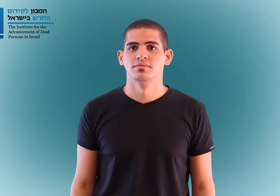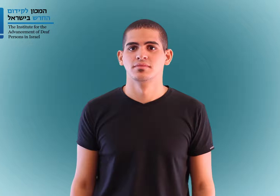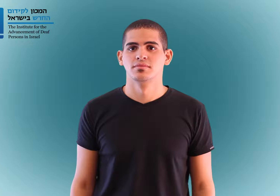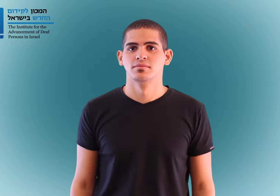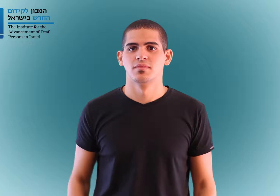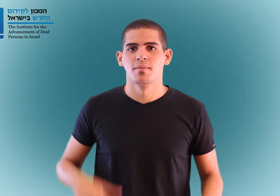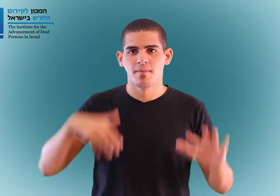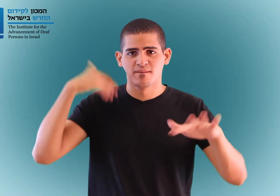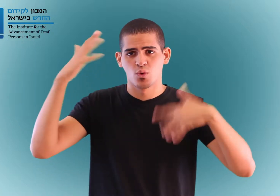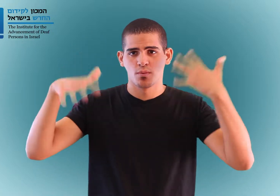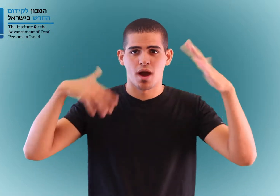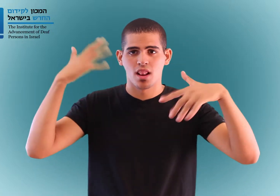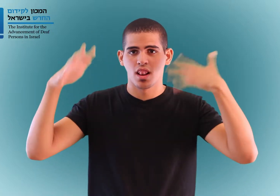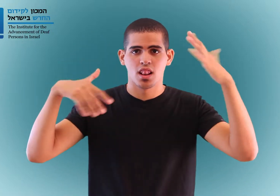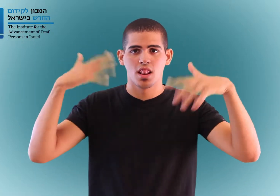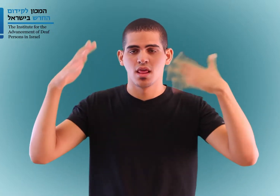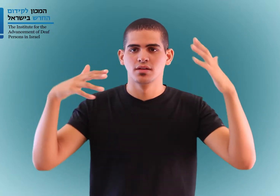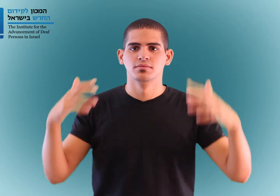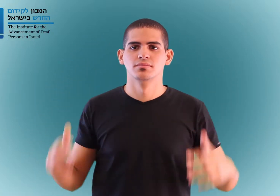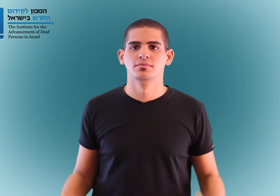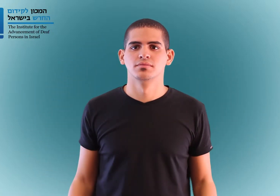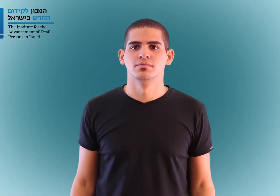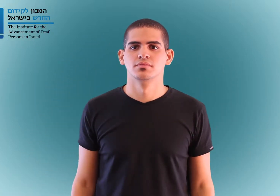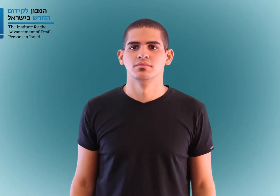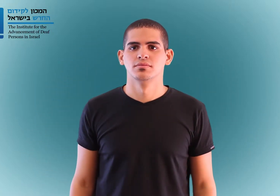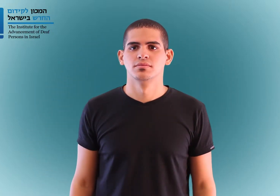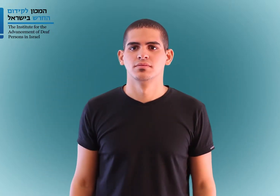מבולבל